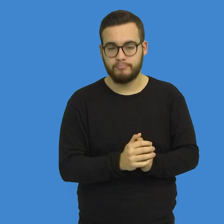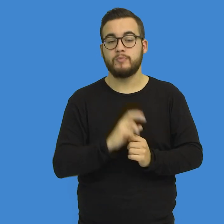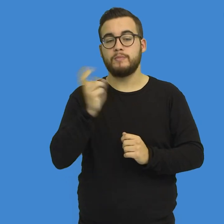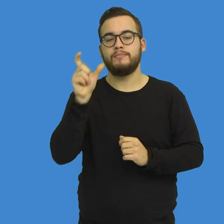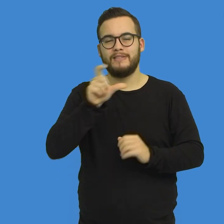otro